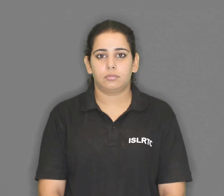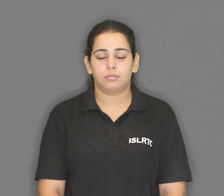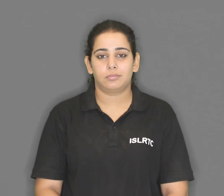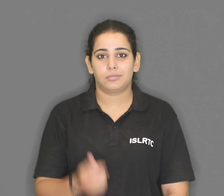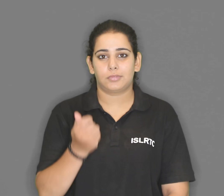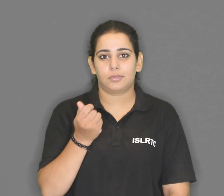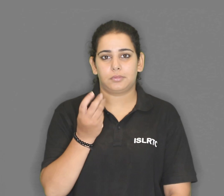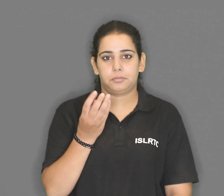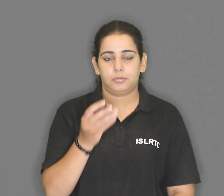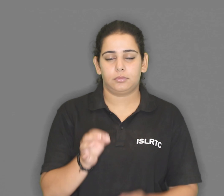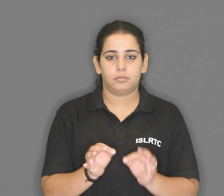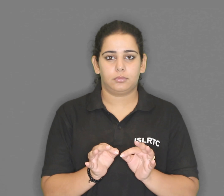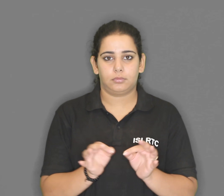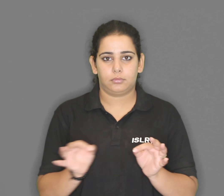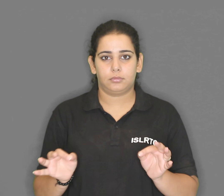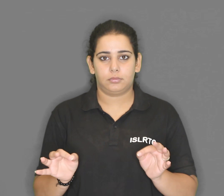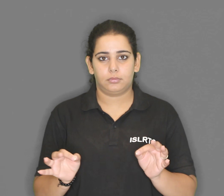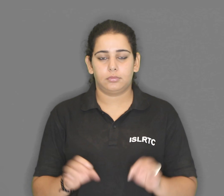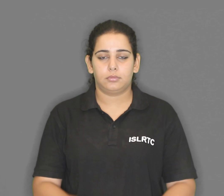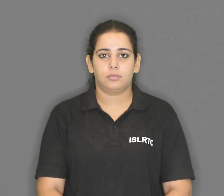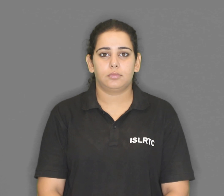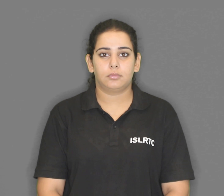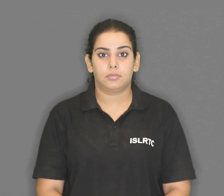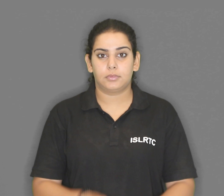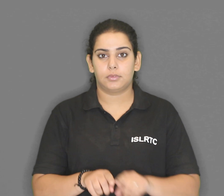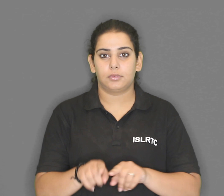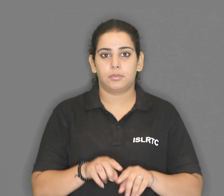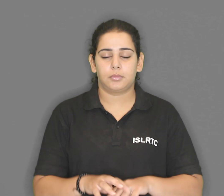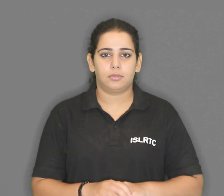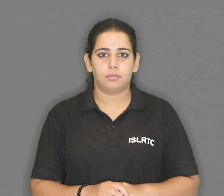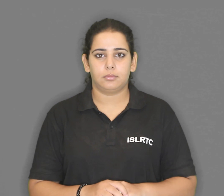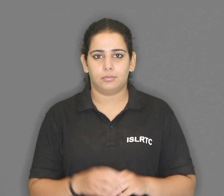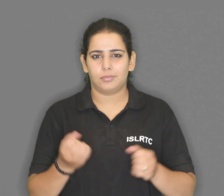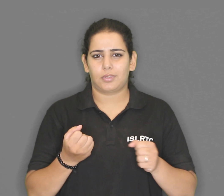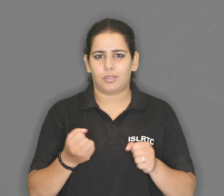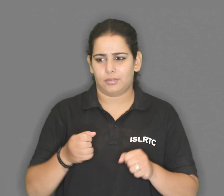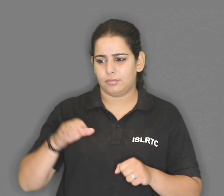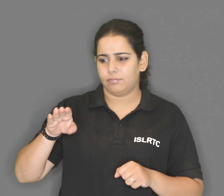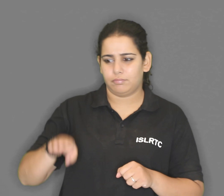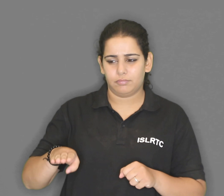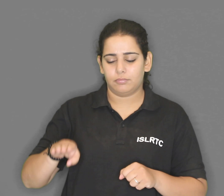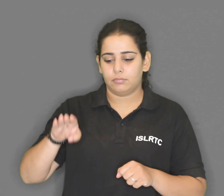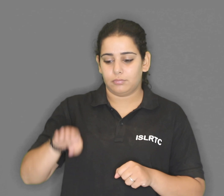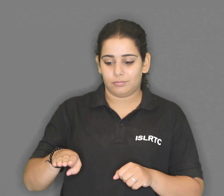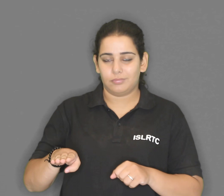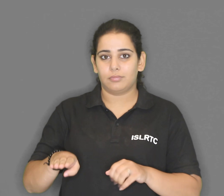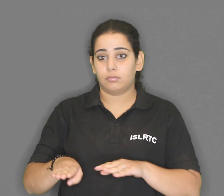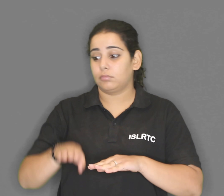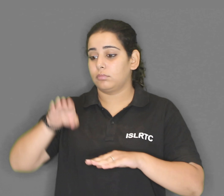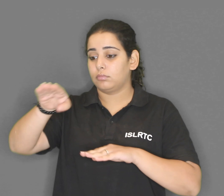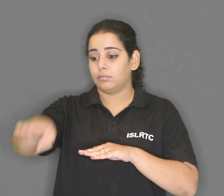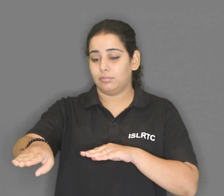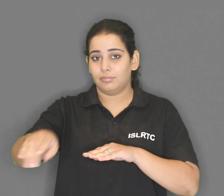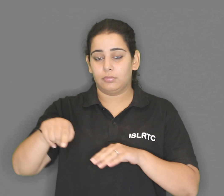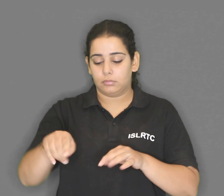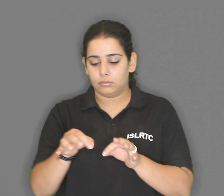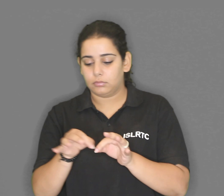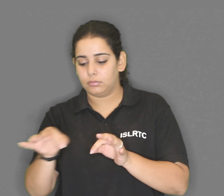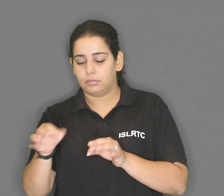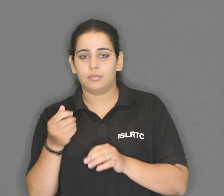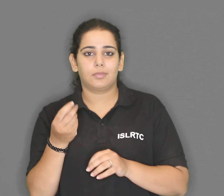Accelerated Increase in rate, amount, or extent